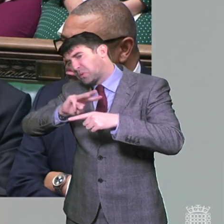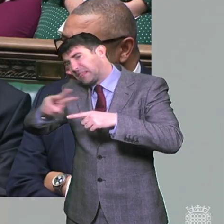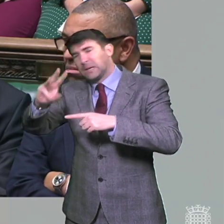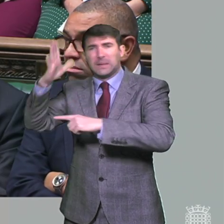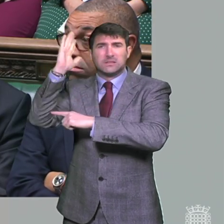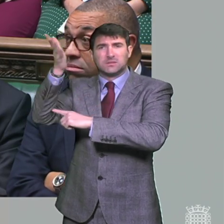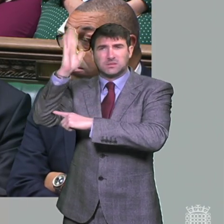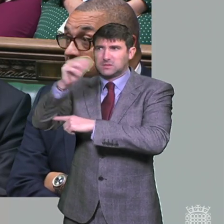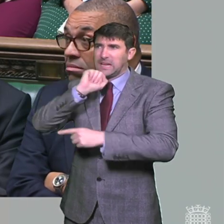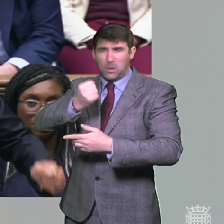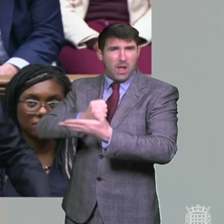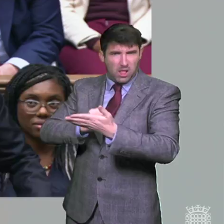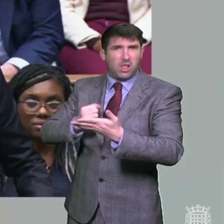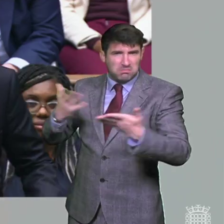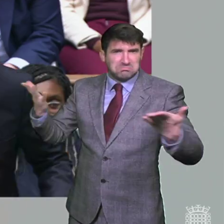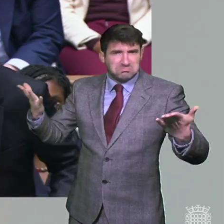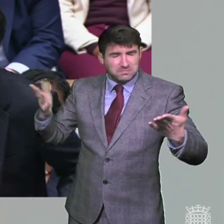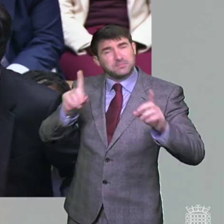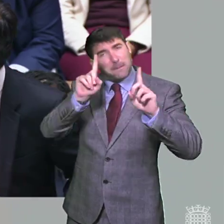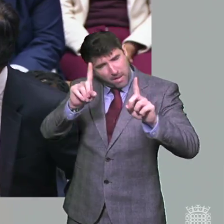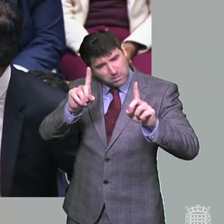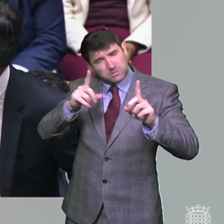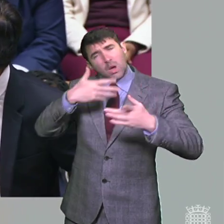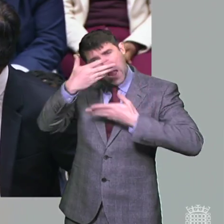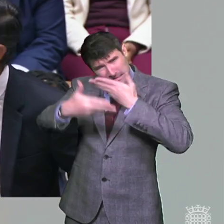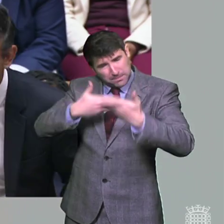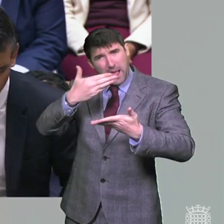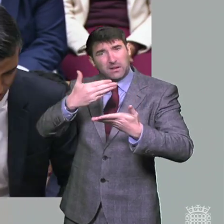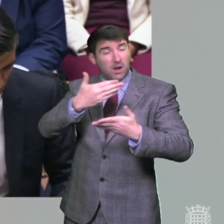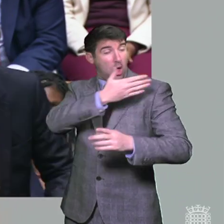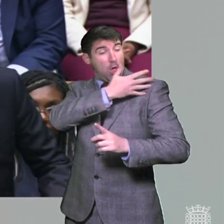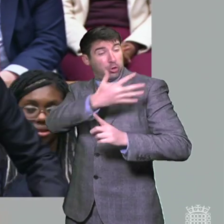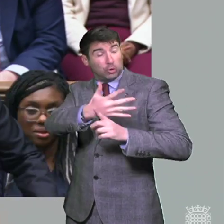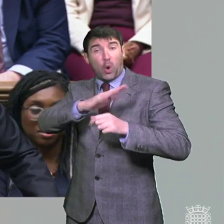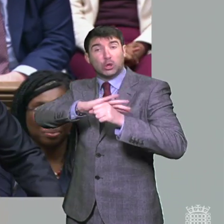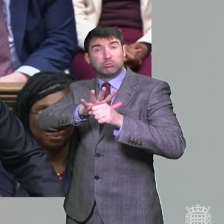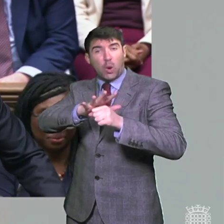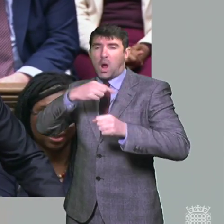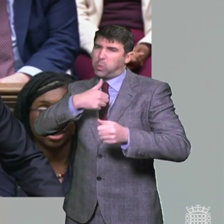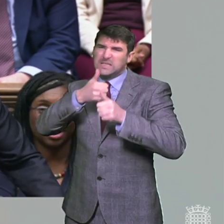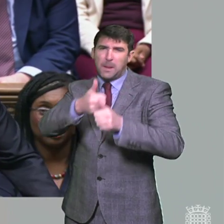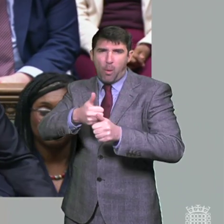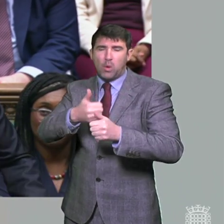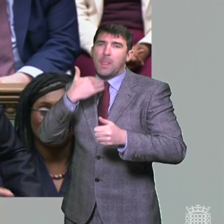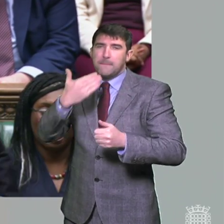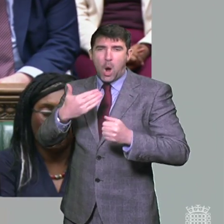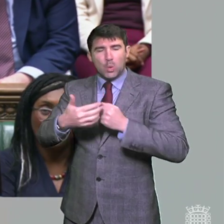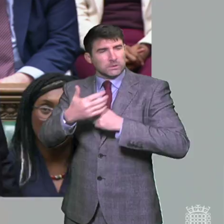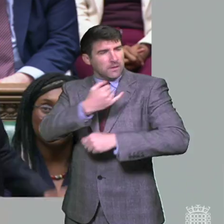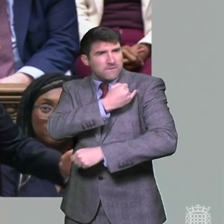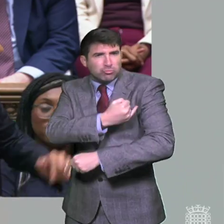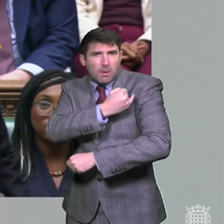But what I can say is that, as we did during covid, we will always protect the most vulnerable and we will do this in a fair way.